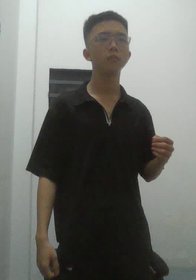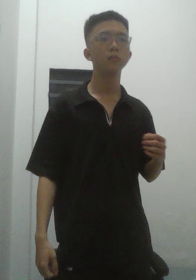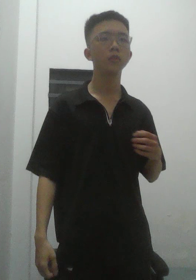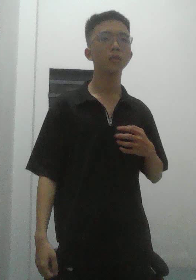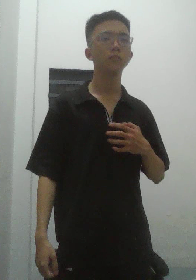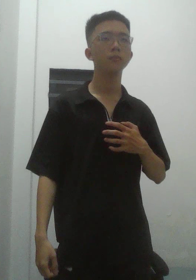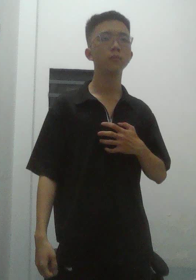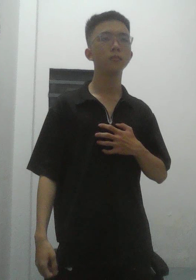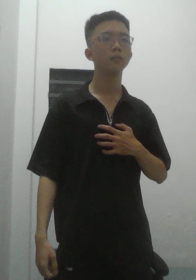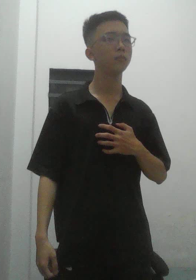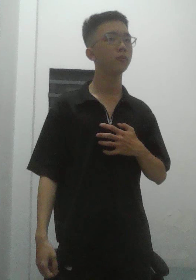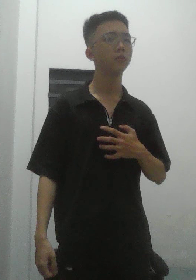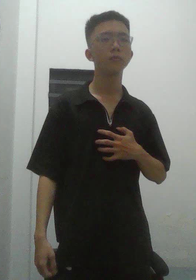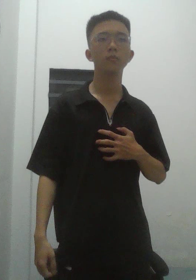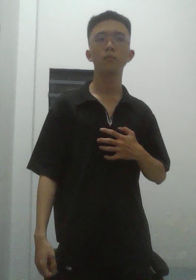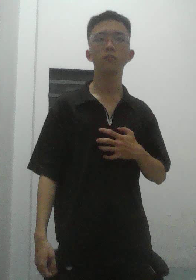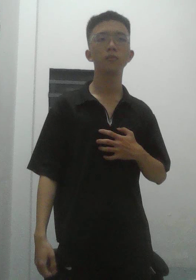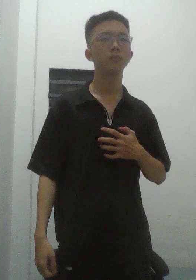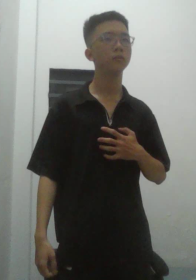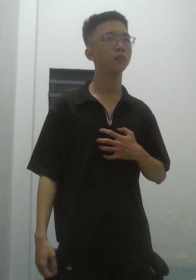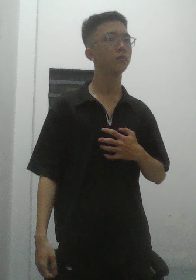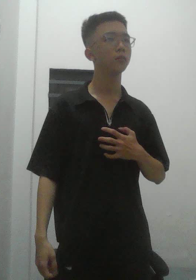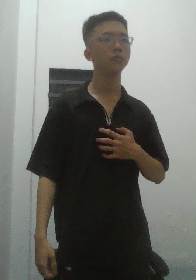khong thich